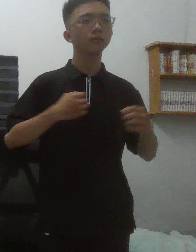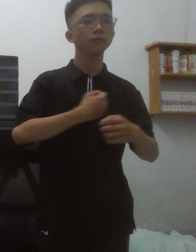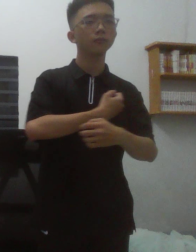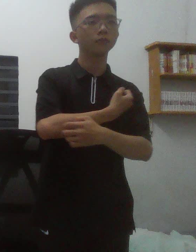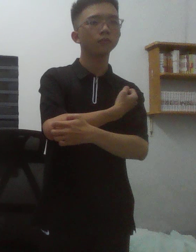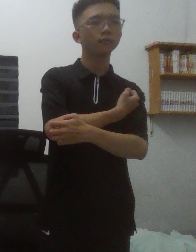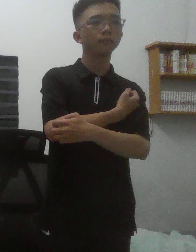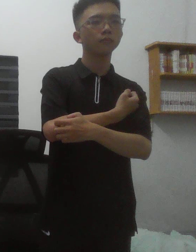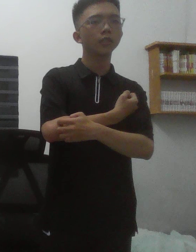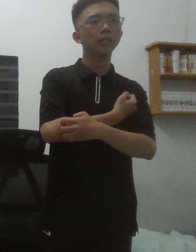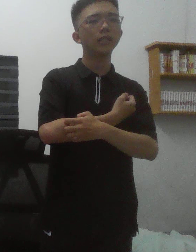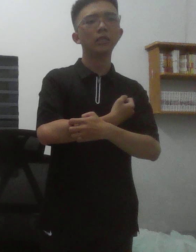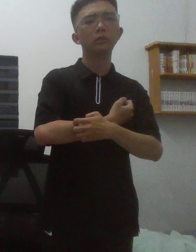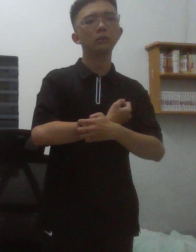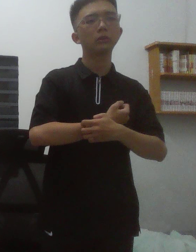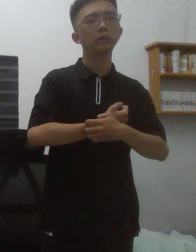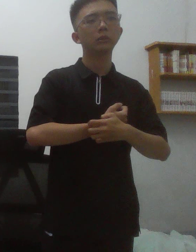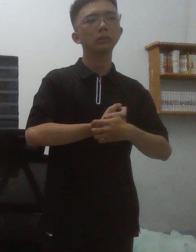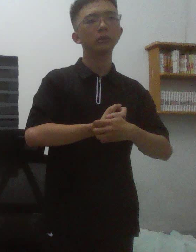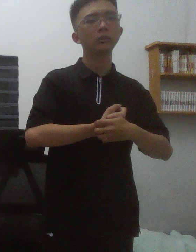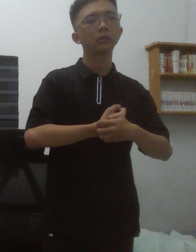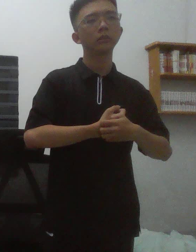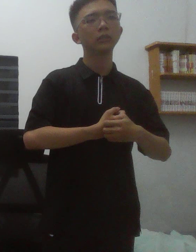ngheo